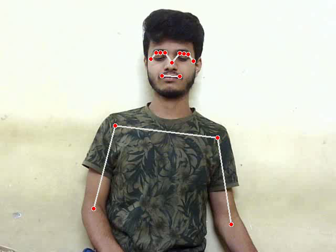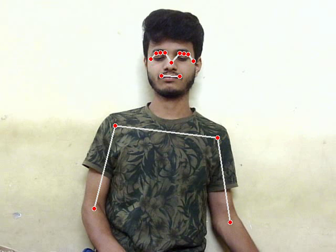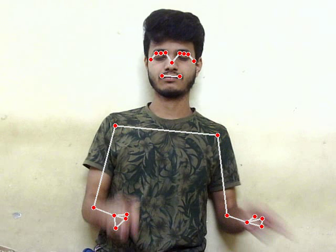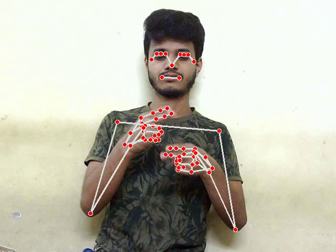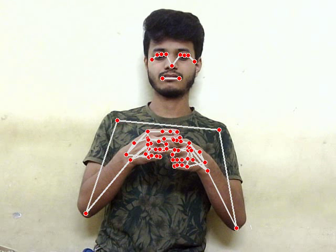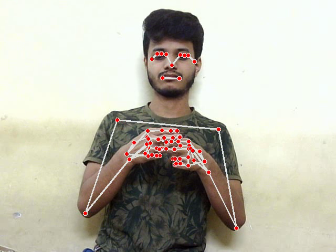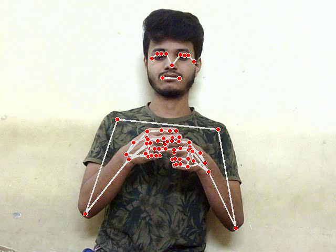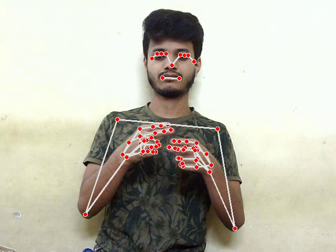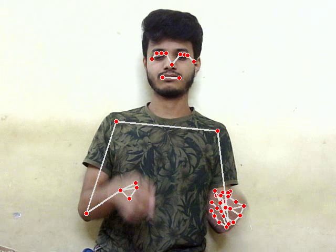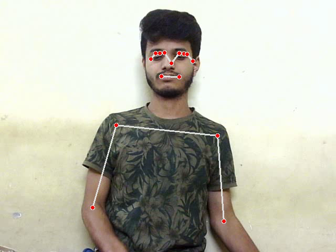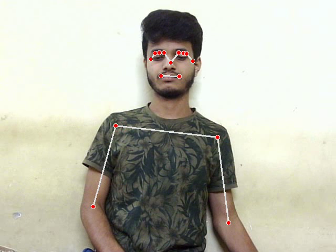name